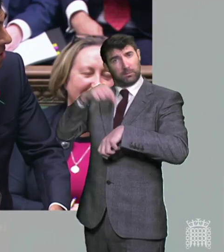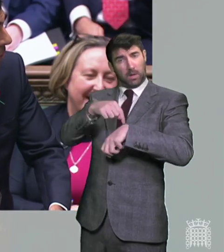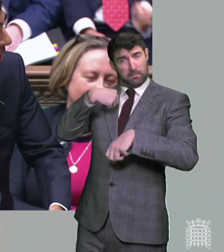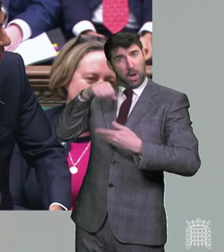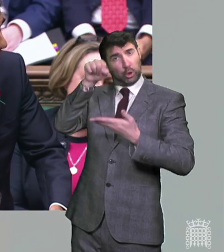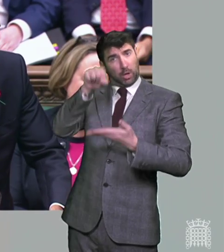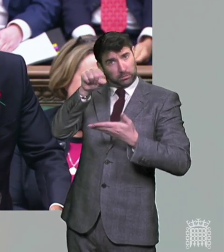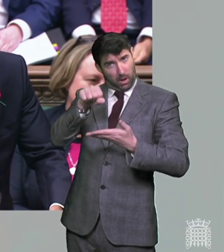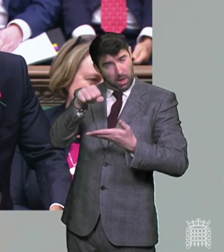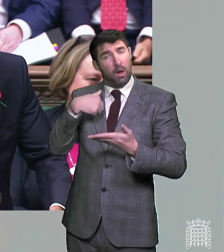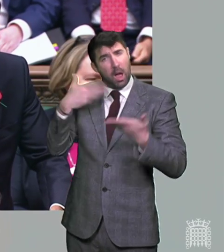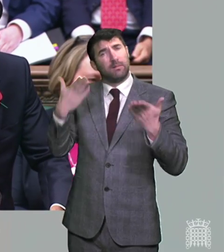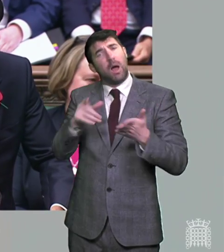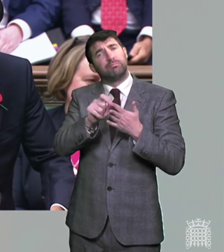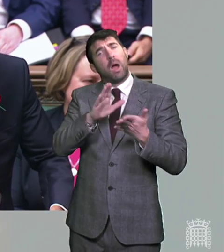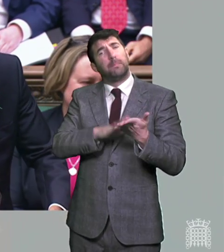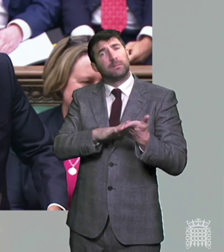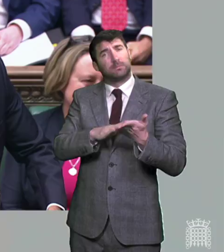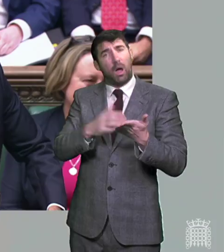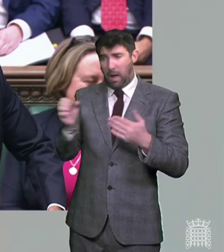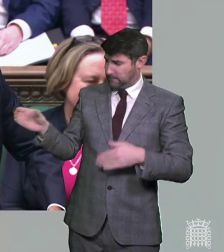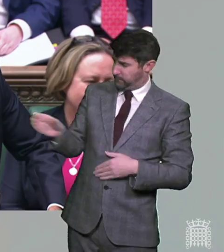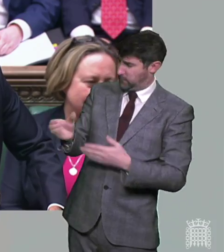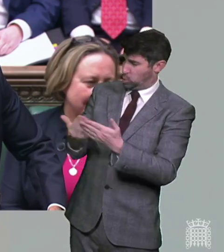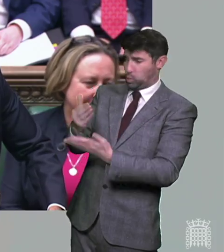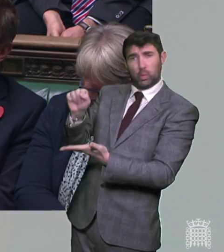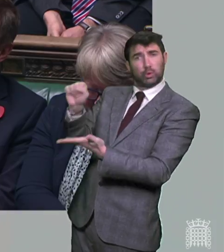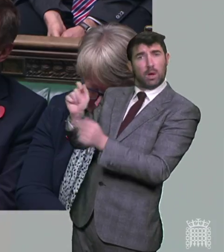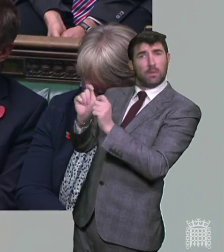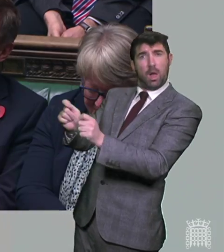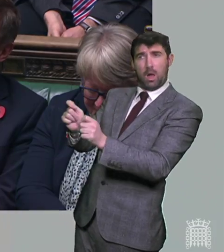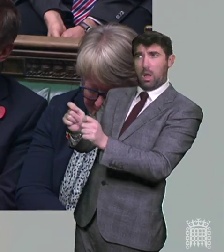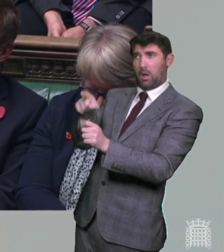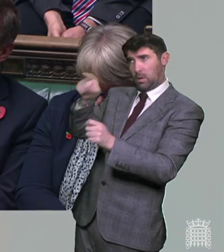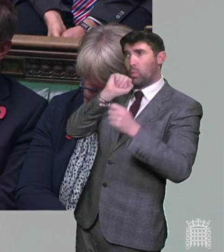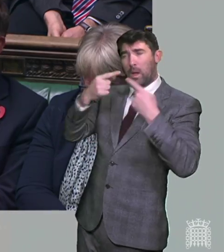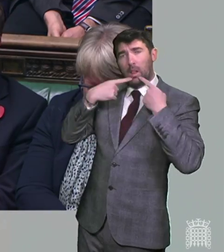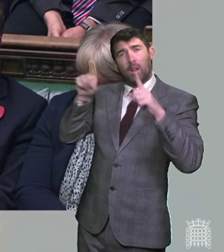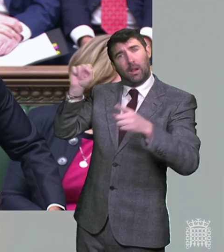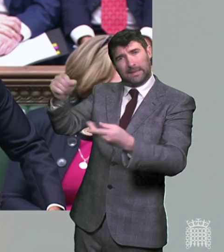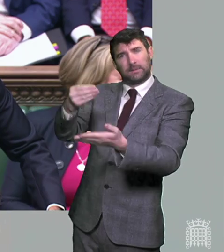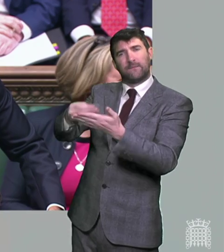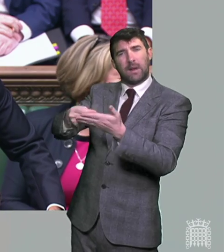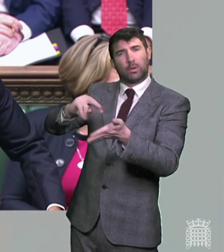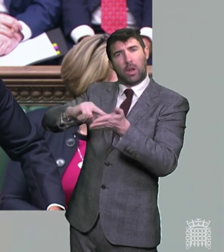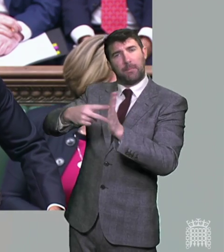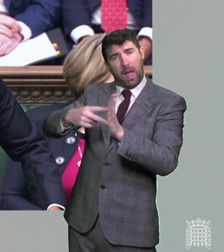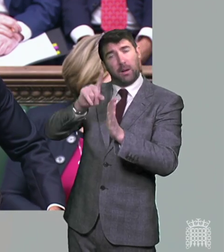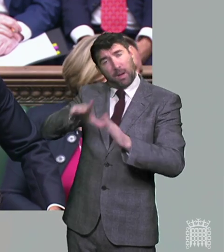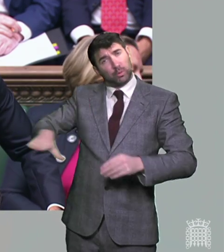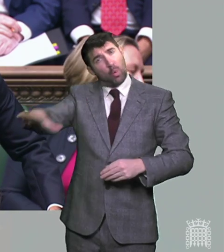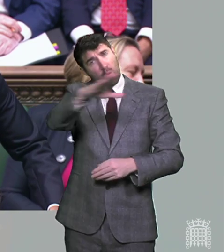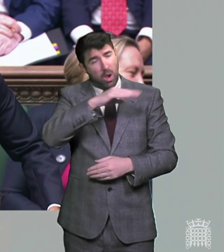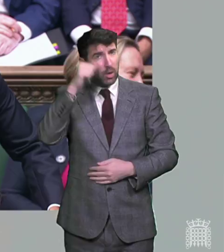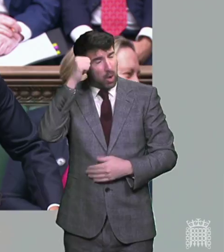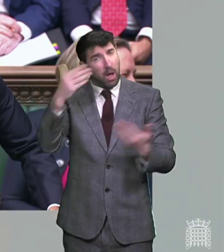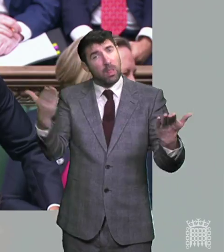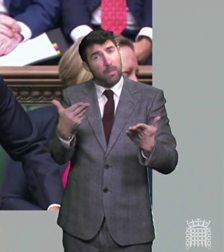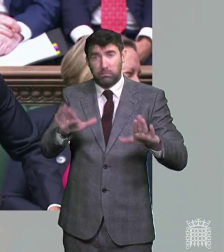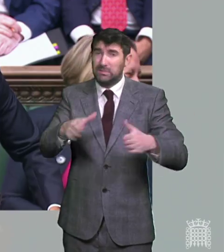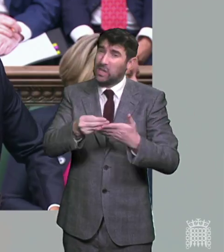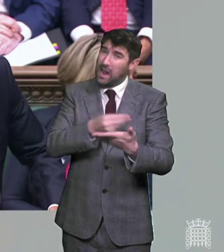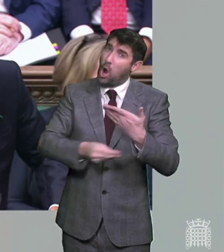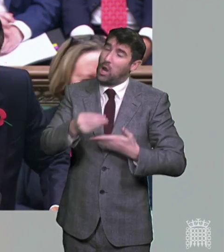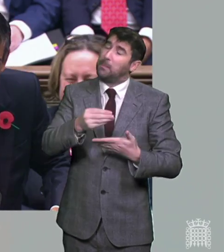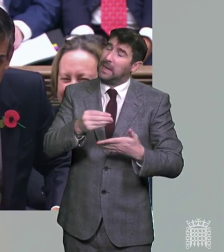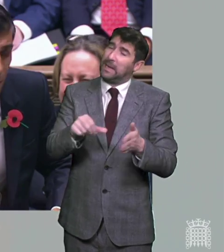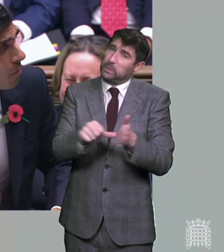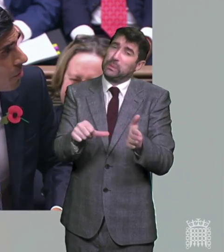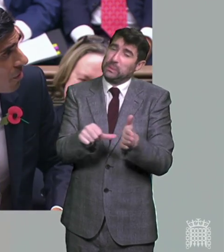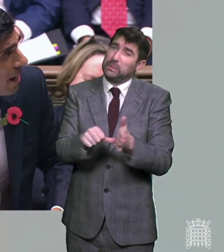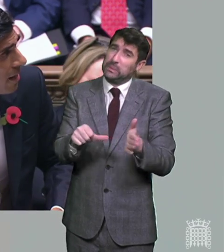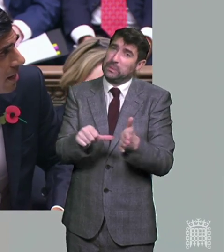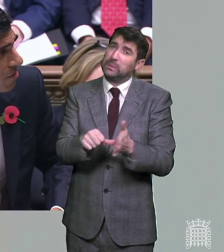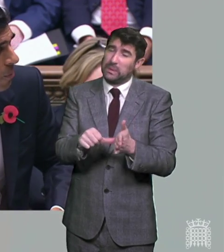It would not be right to comment on individual policy measures before then, but I think everyone knows that we face a challenging economic outlook and difficult decisions will need to be made.